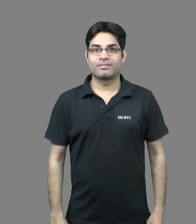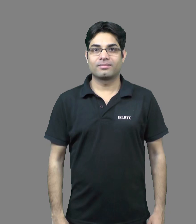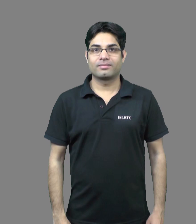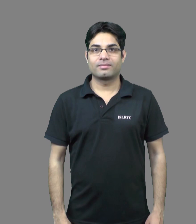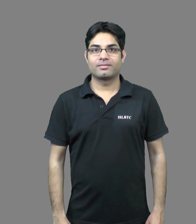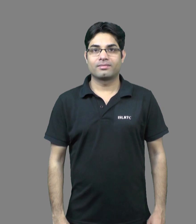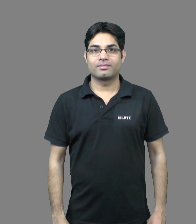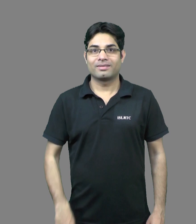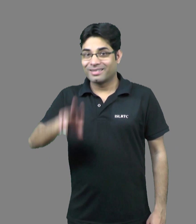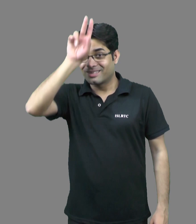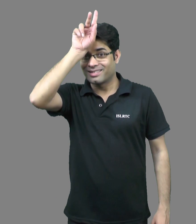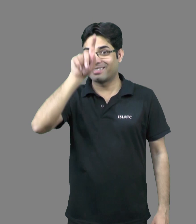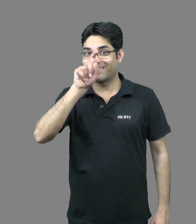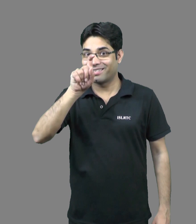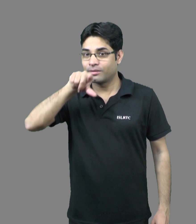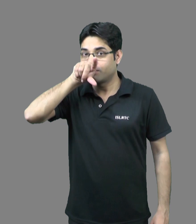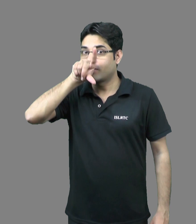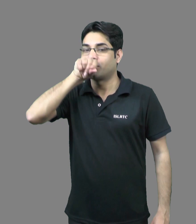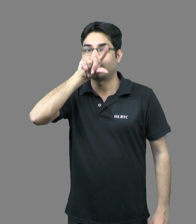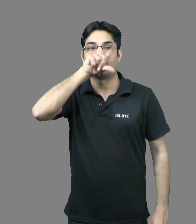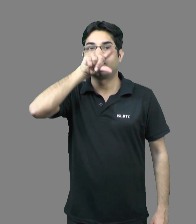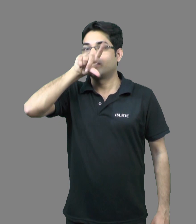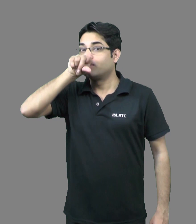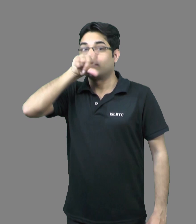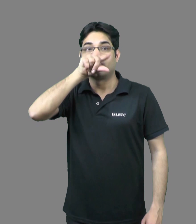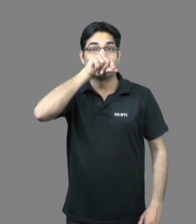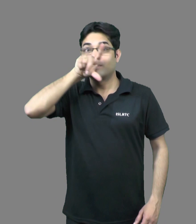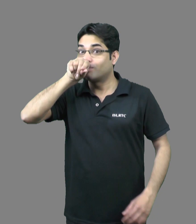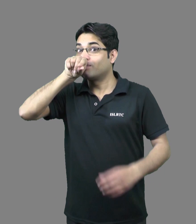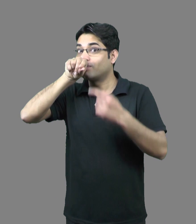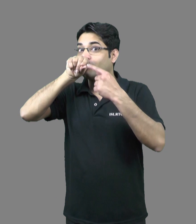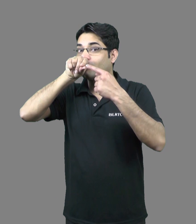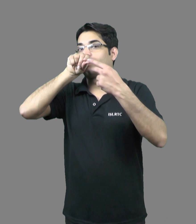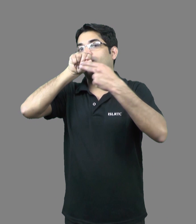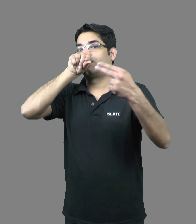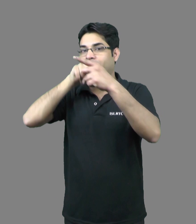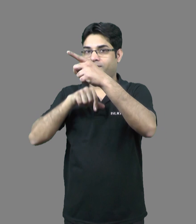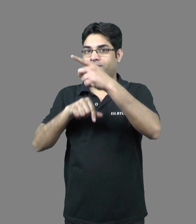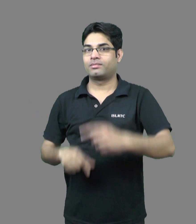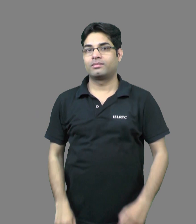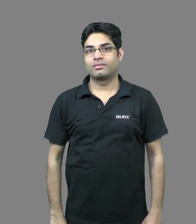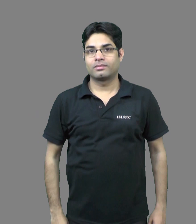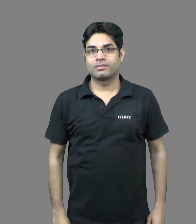Cluck (Hen) Crow (Cock Rooster)